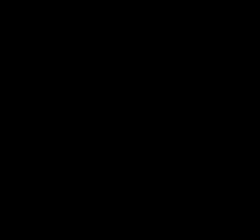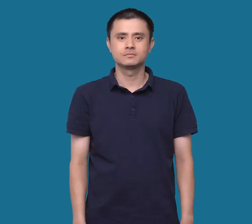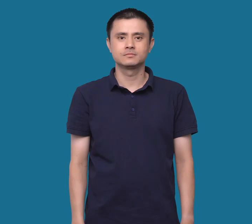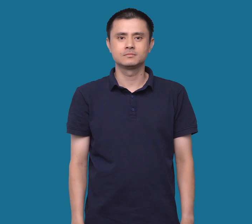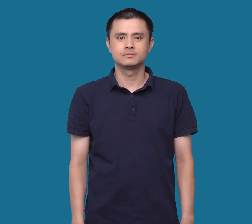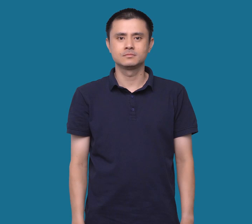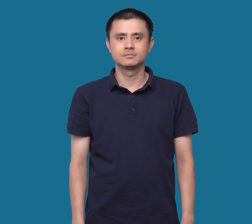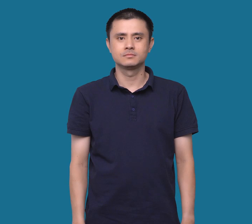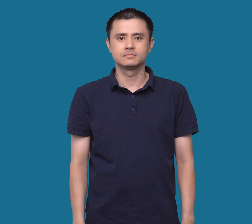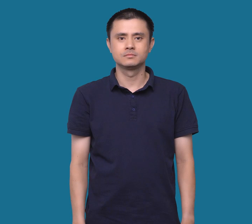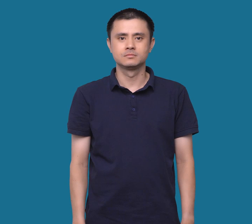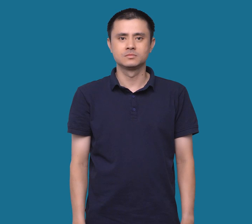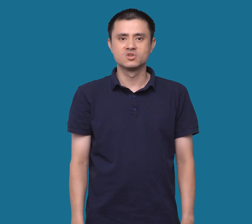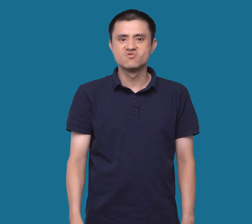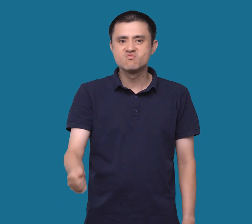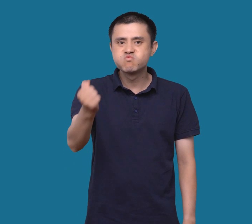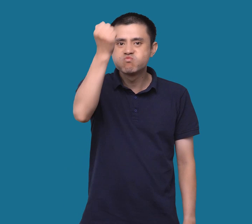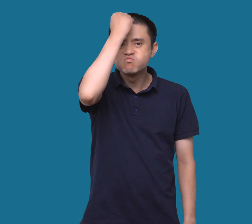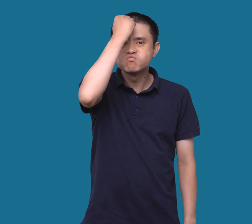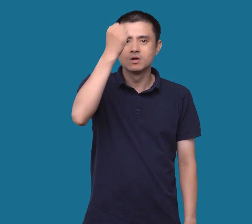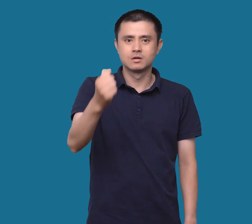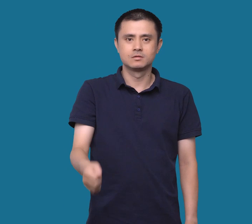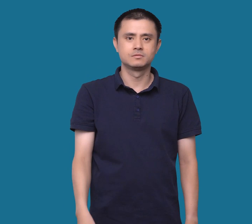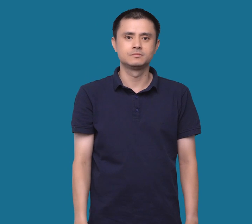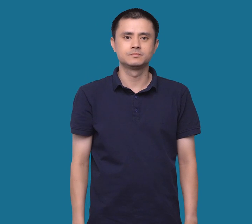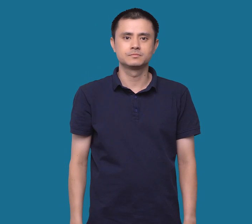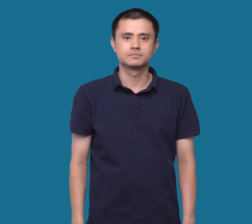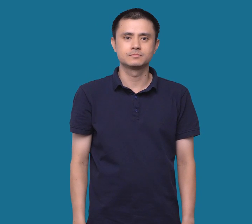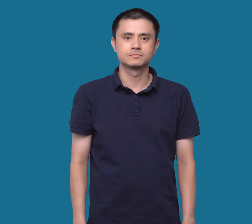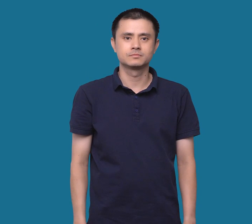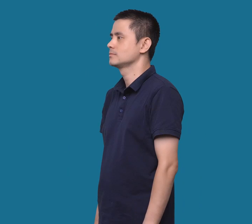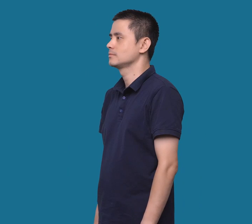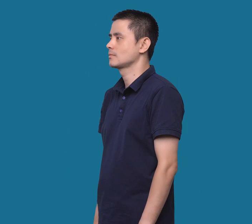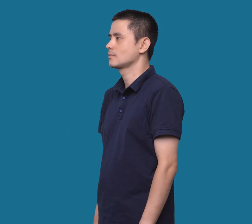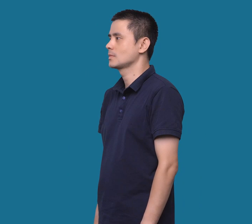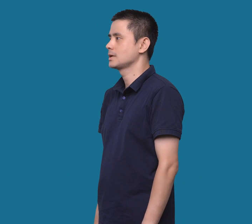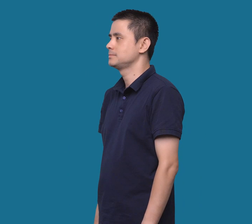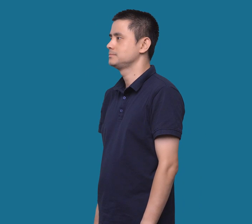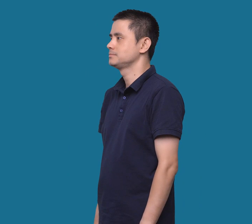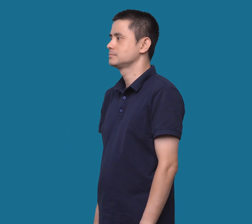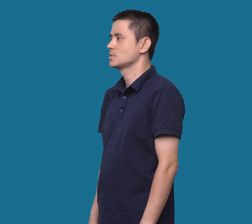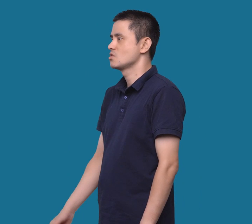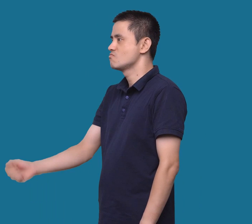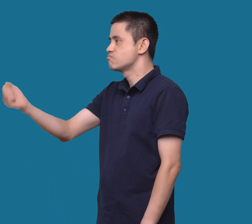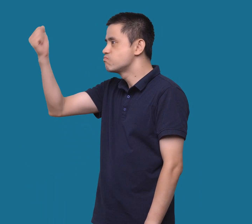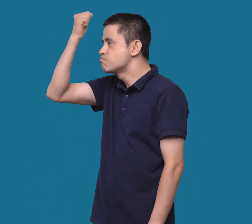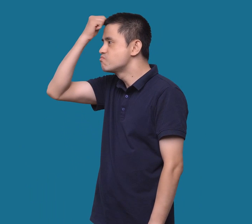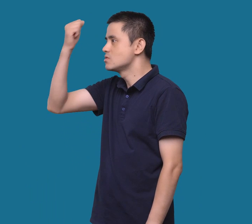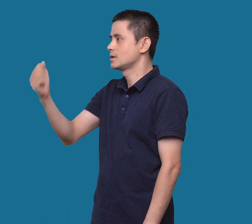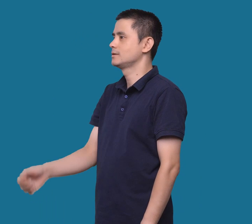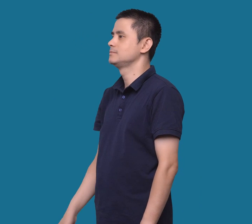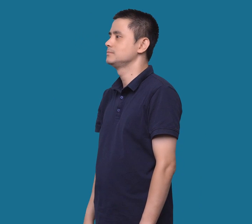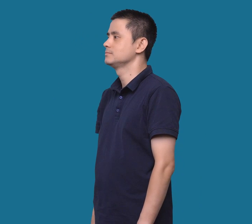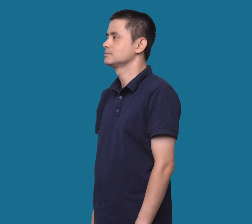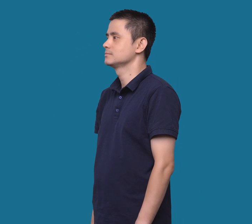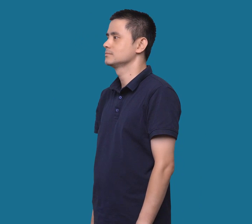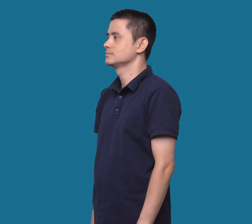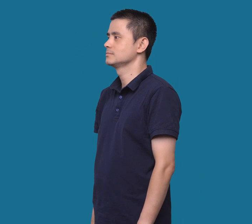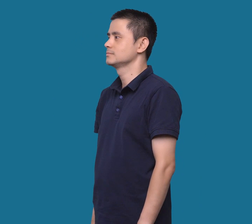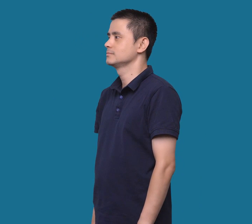dốt